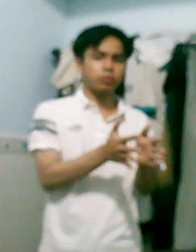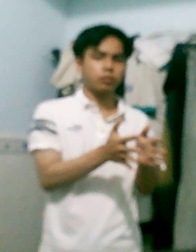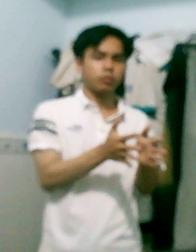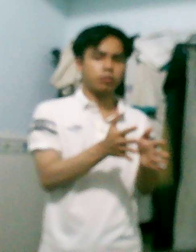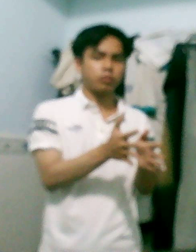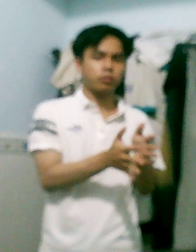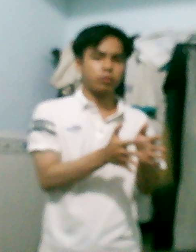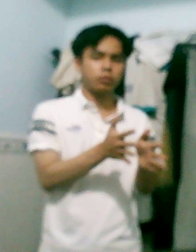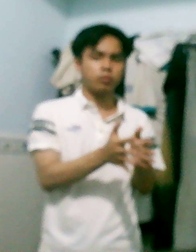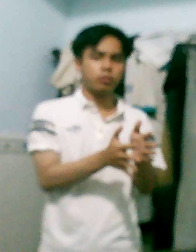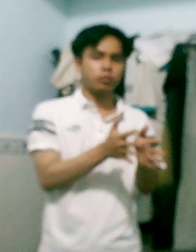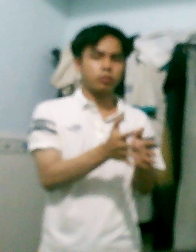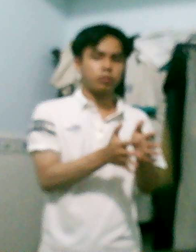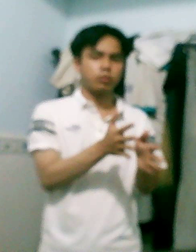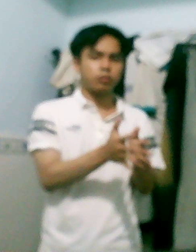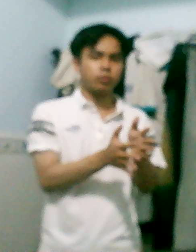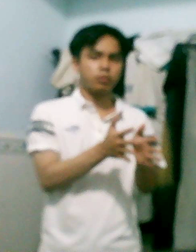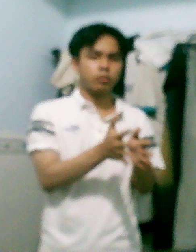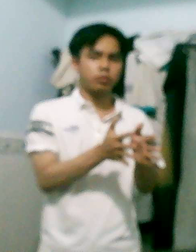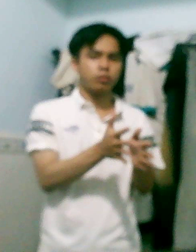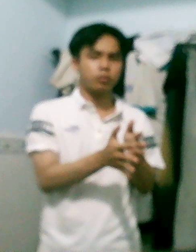ngon ngu ki hieu